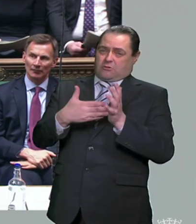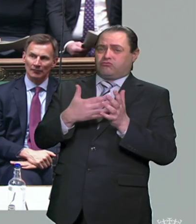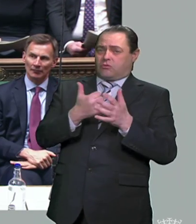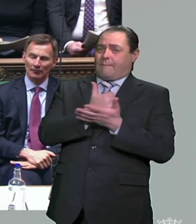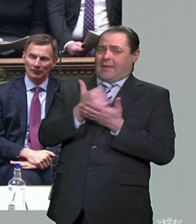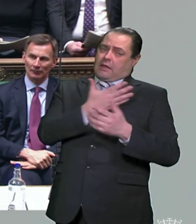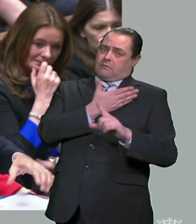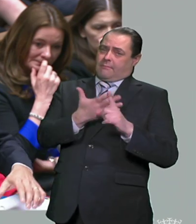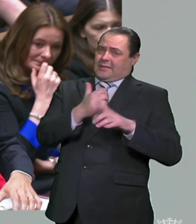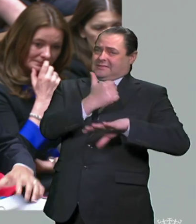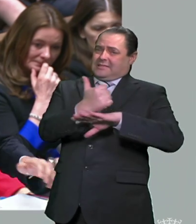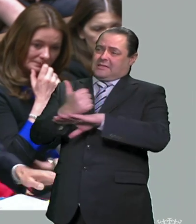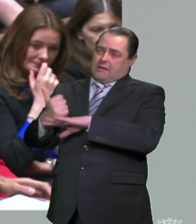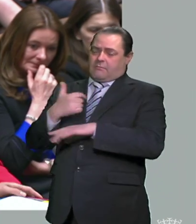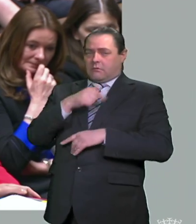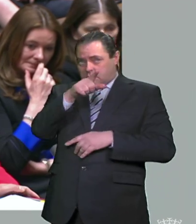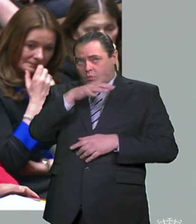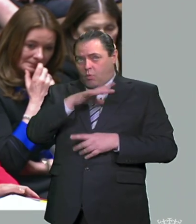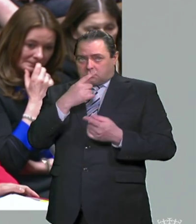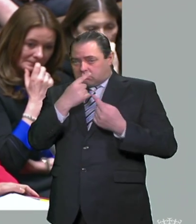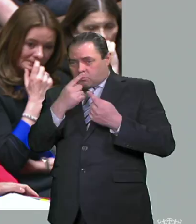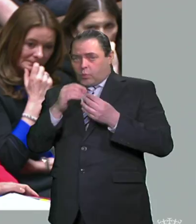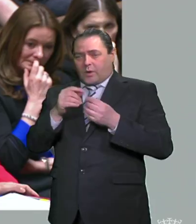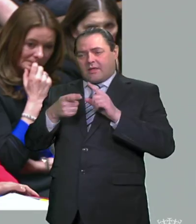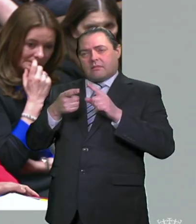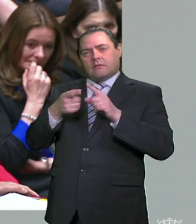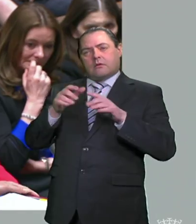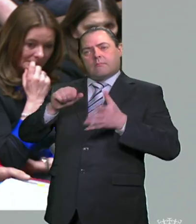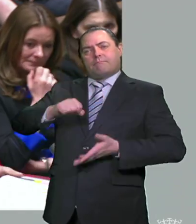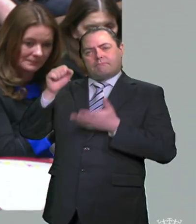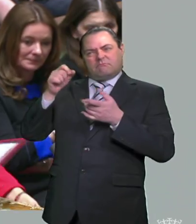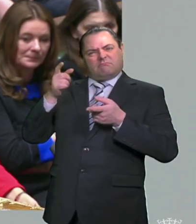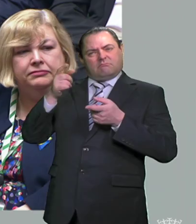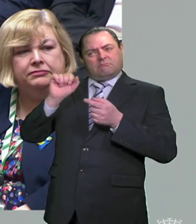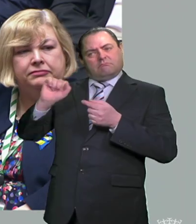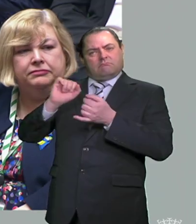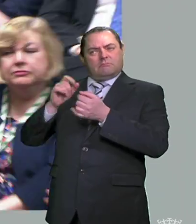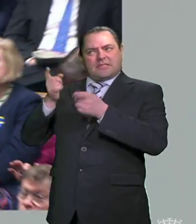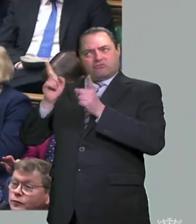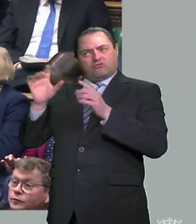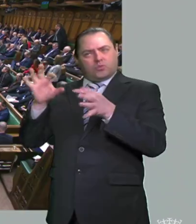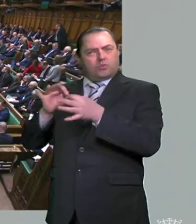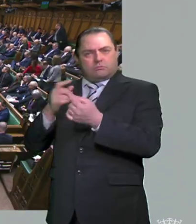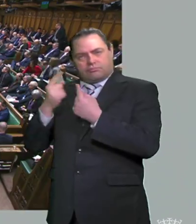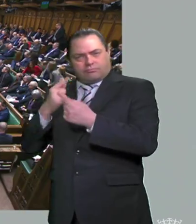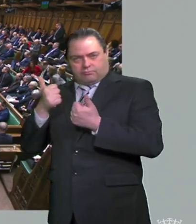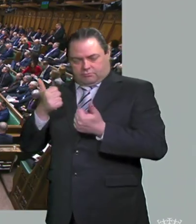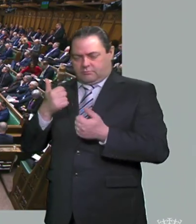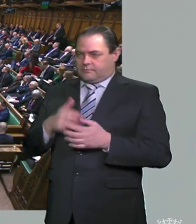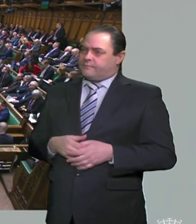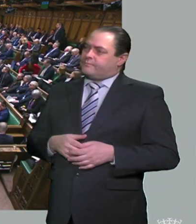I will ensure that my honourable Friend has a meeting with the Exchequer Secretary to discuss this issue further.